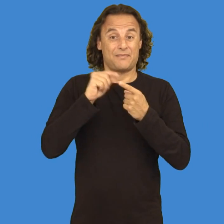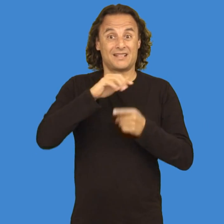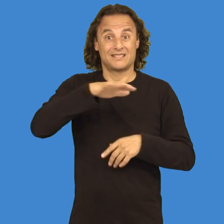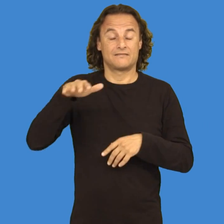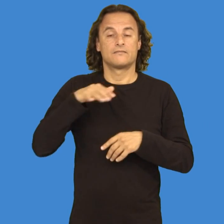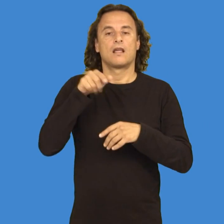dónde